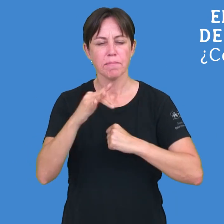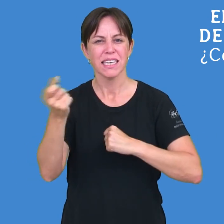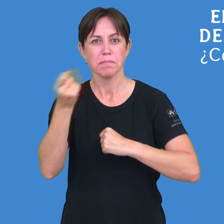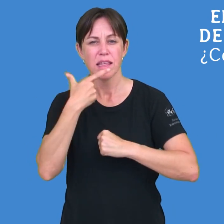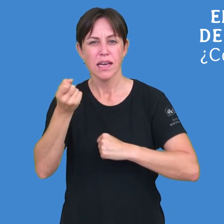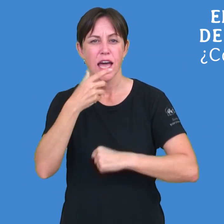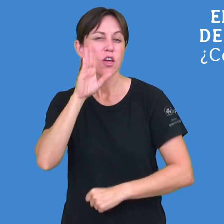droga